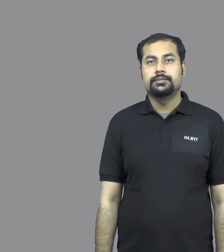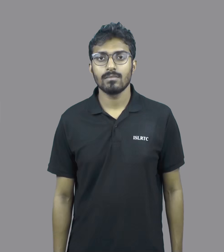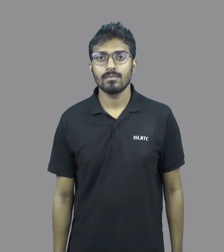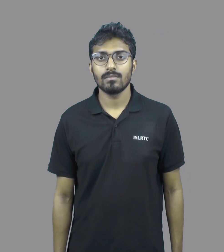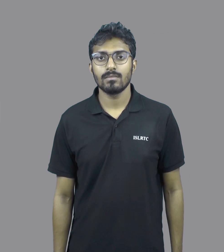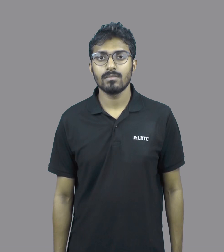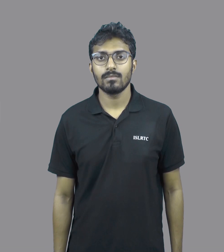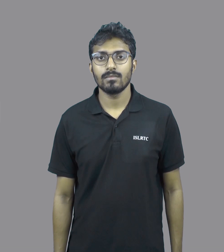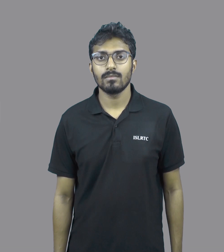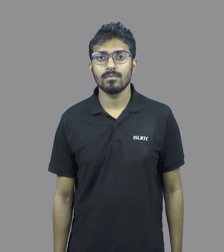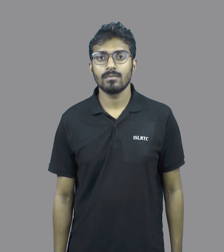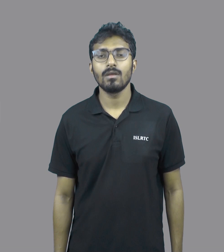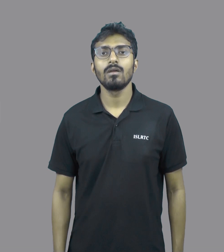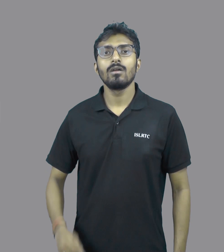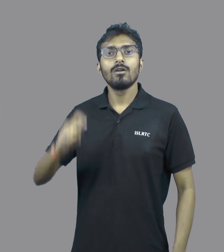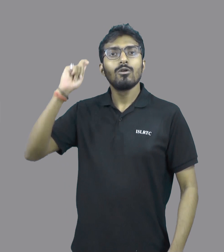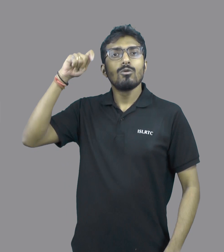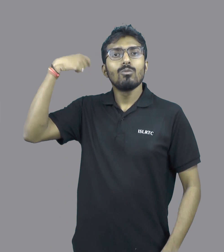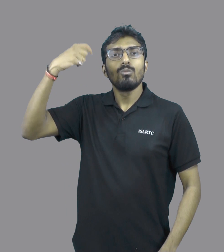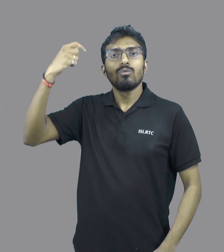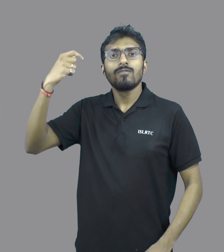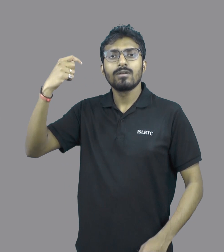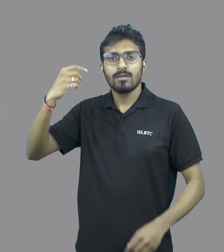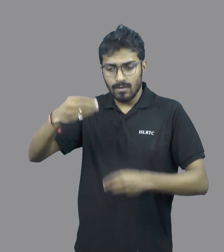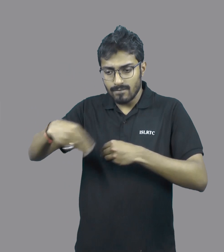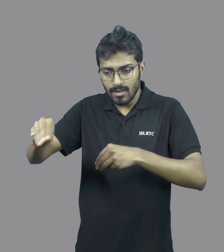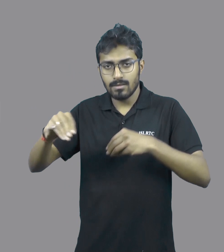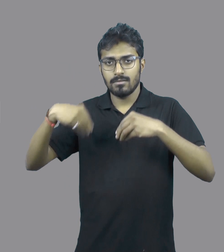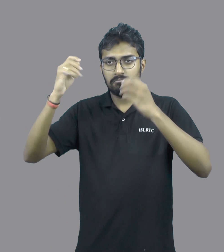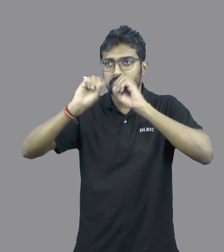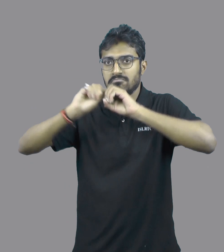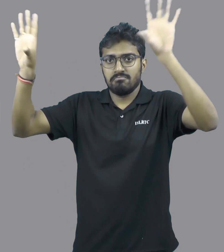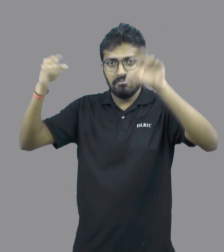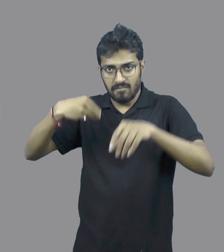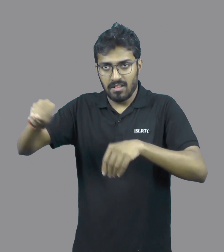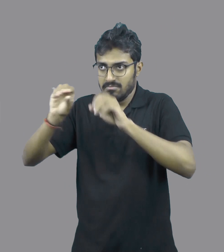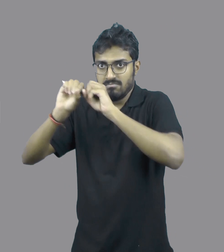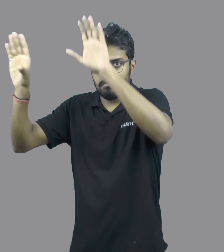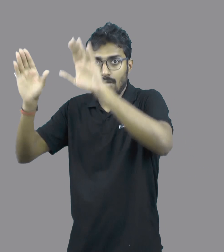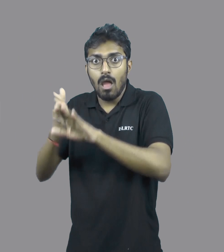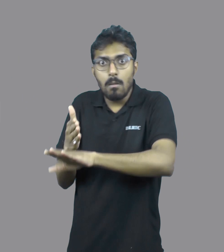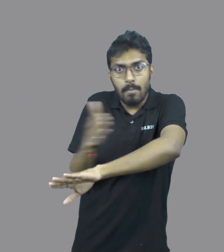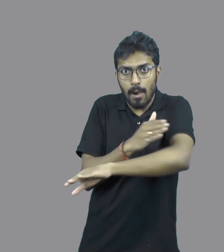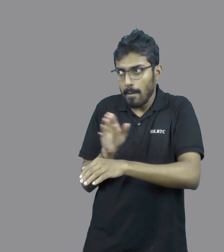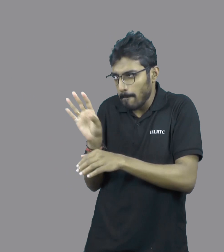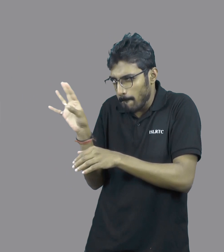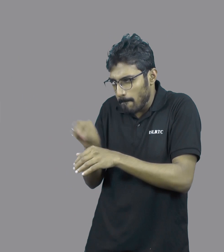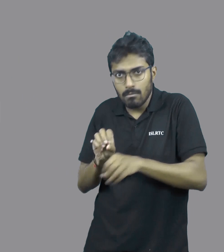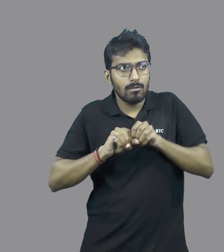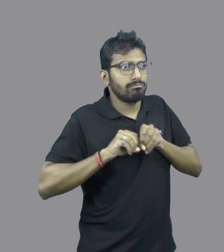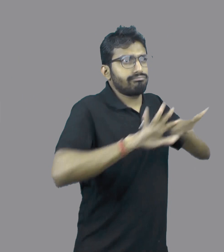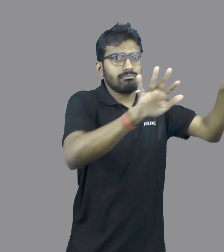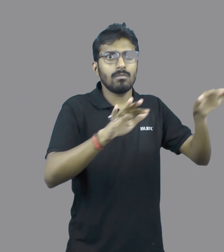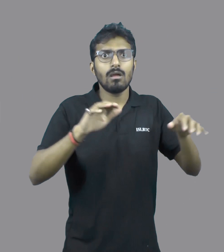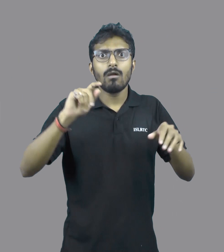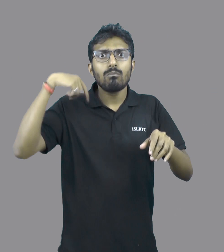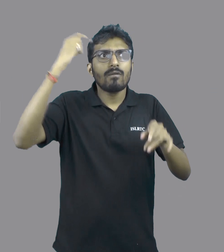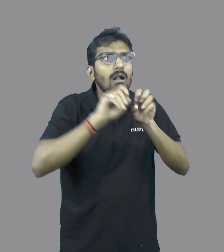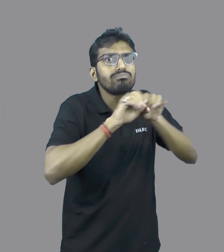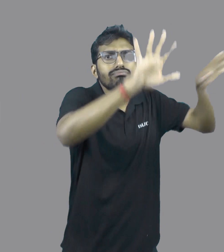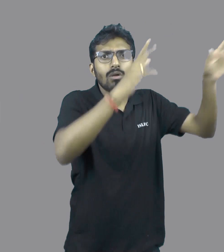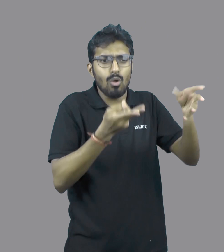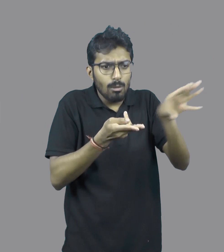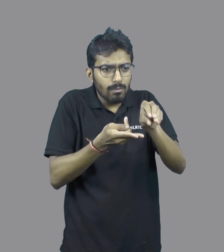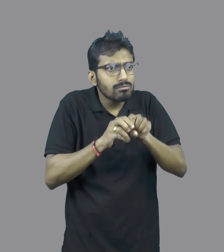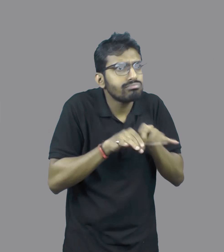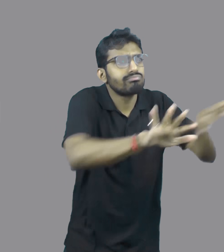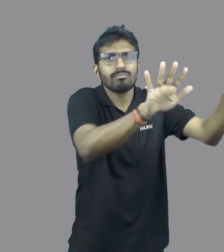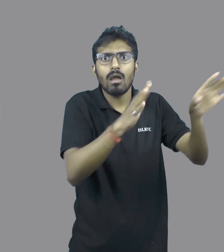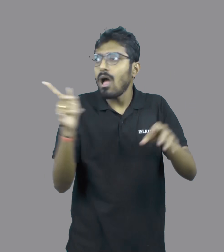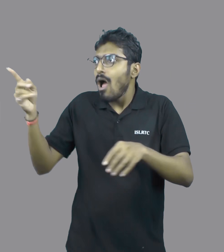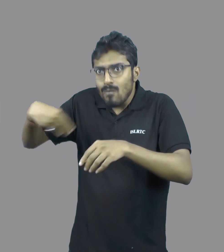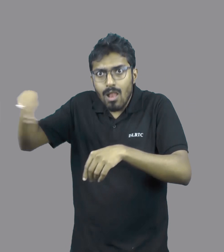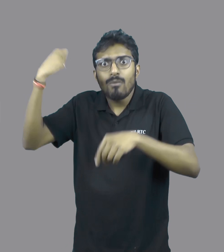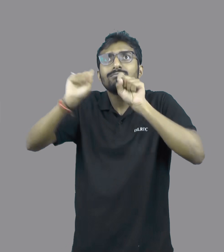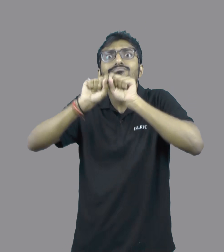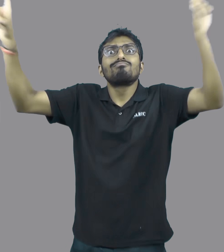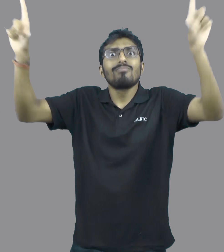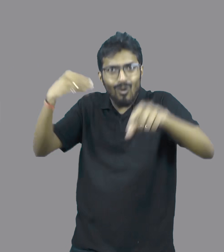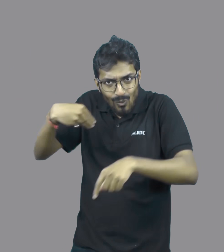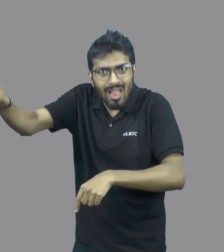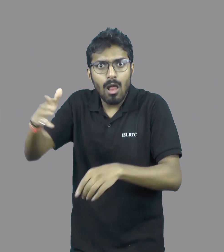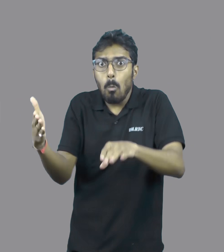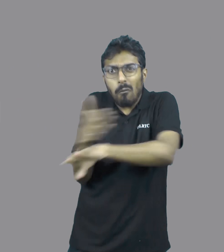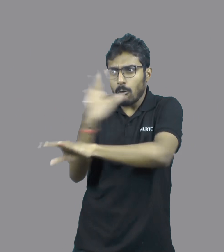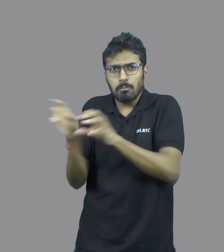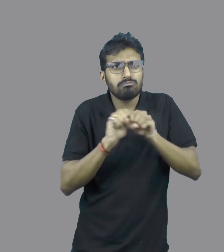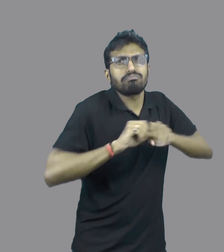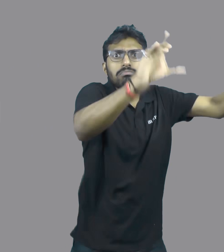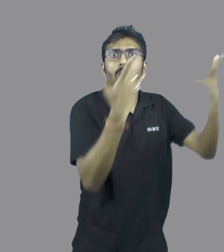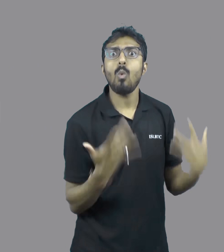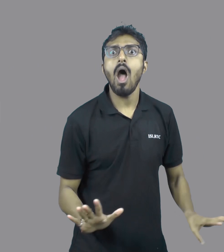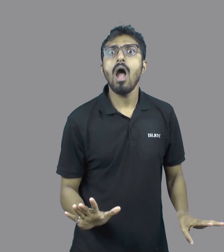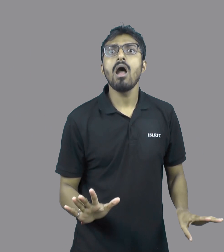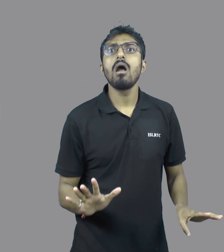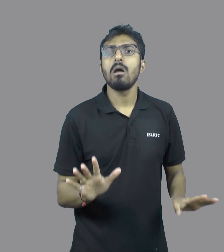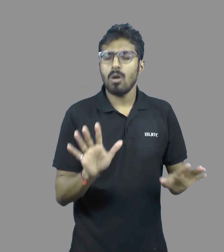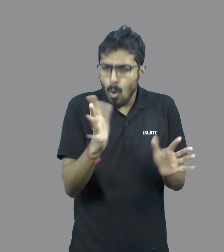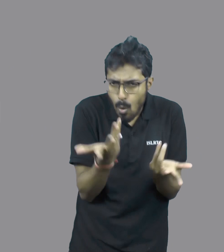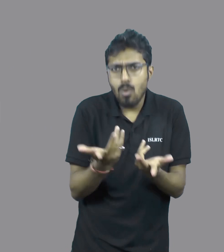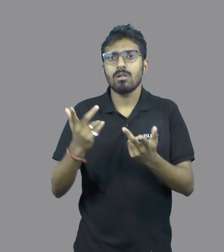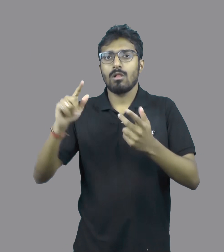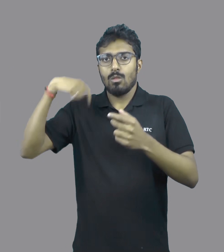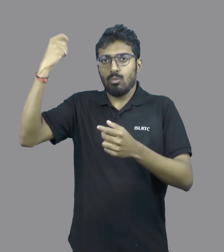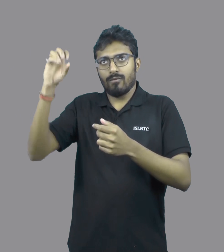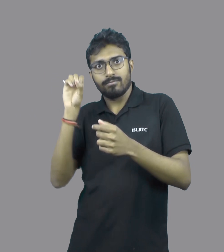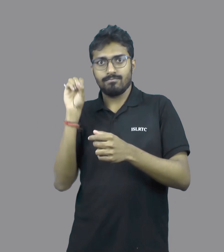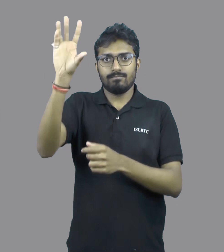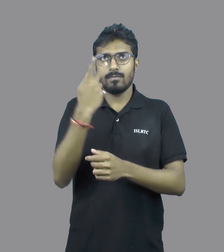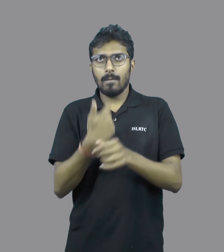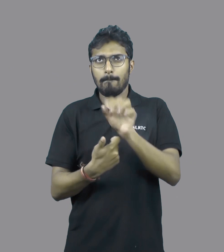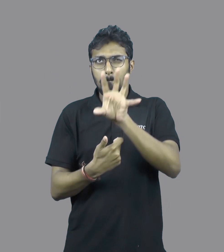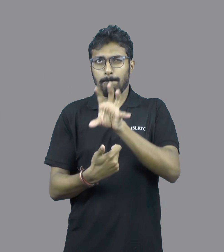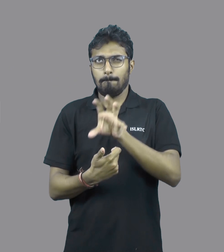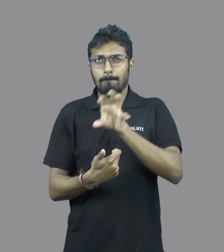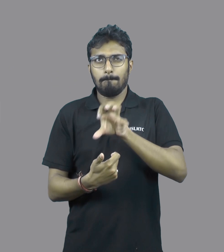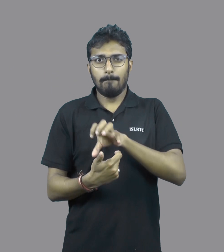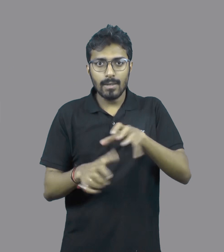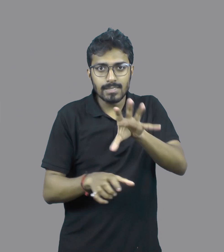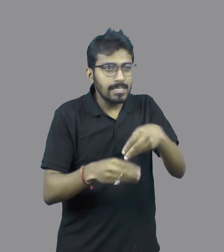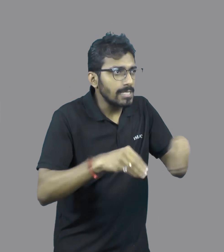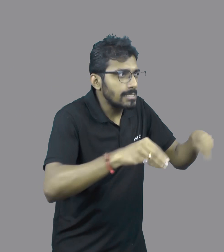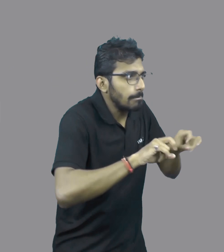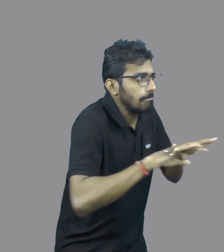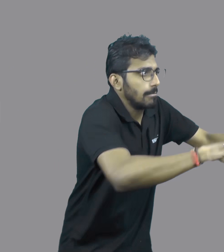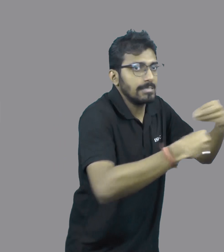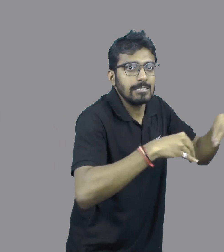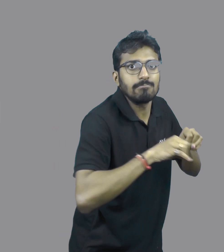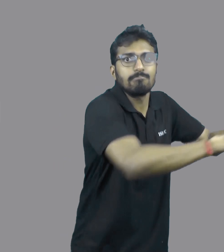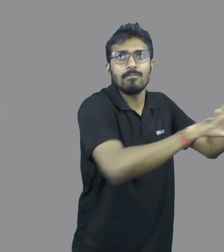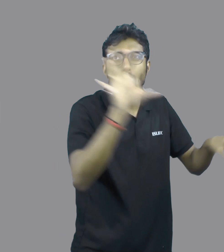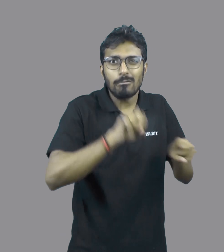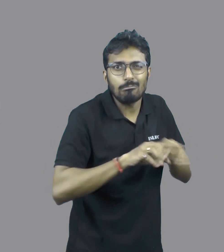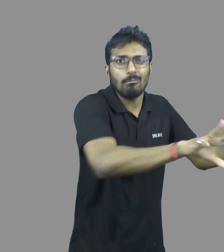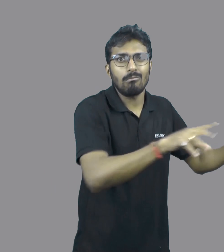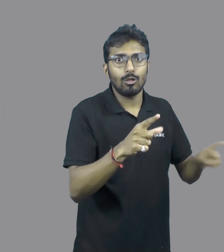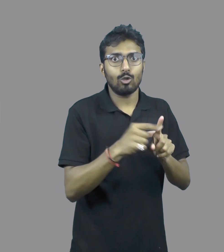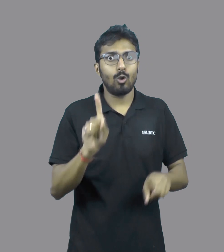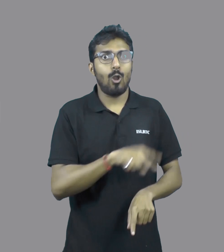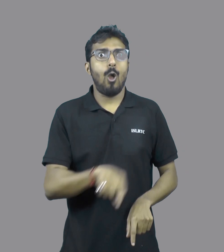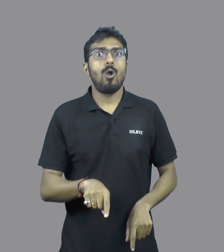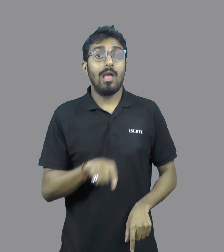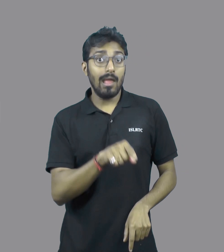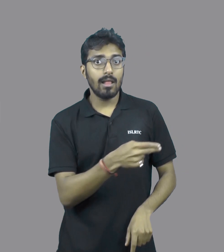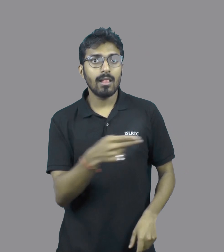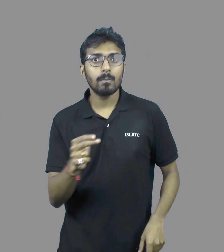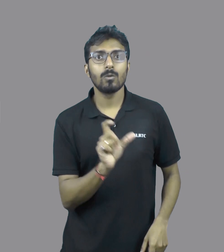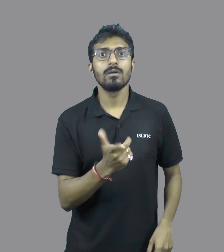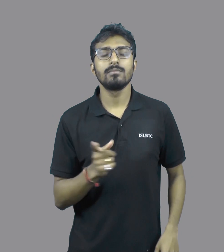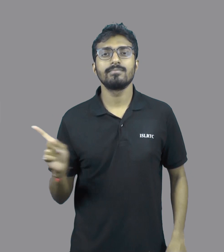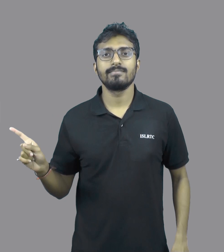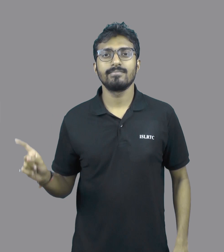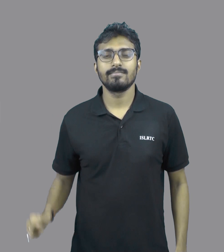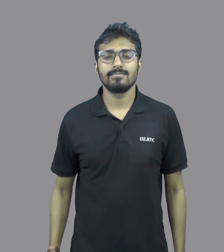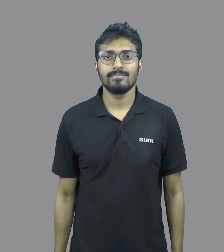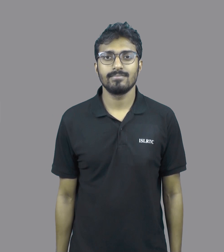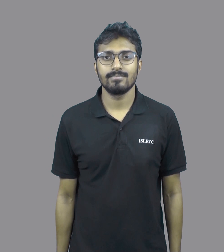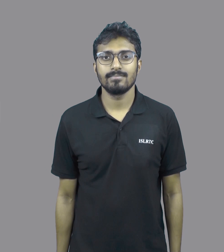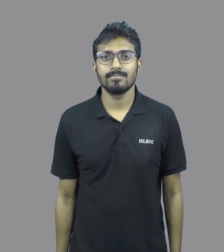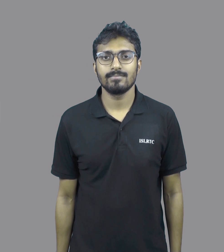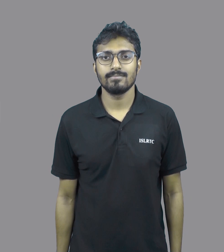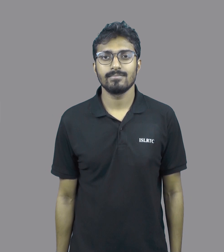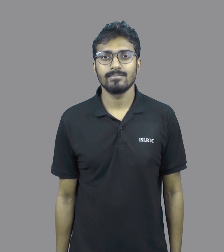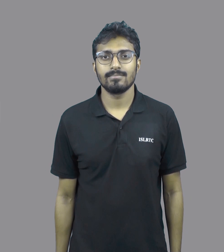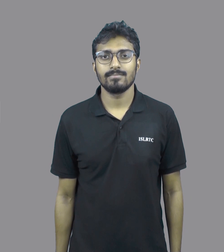Piracy